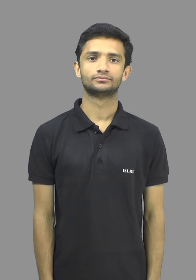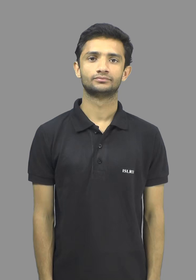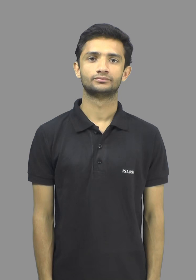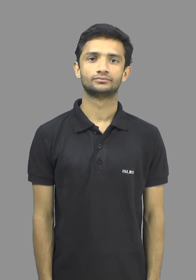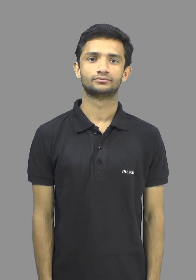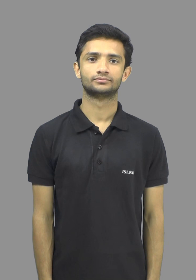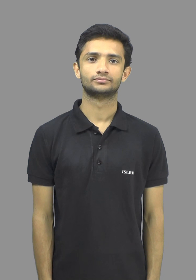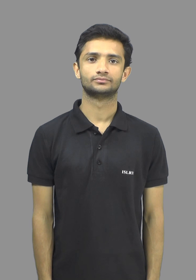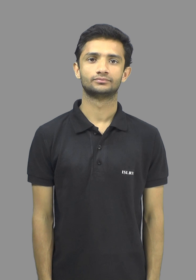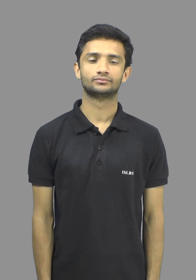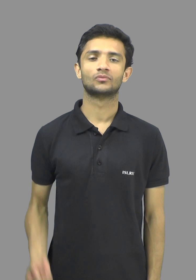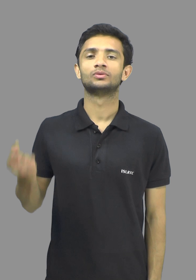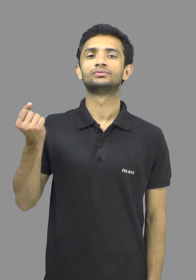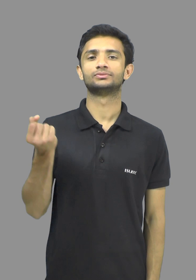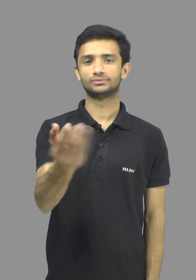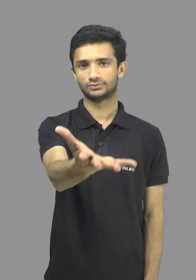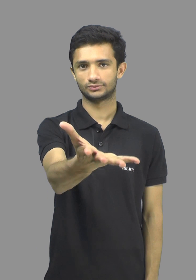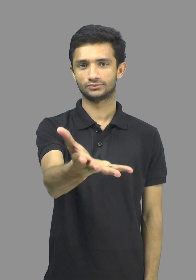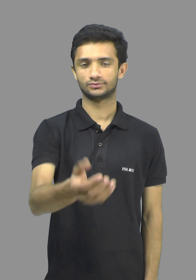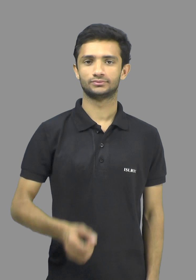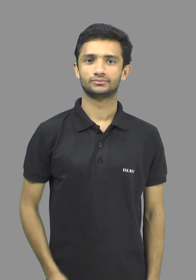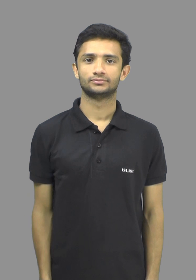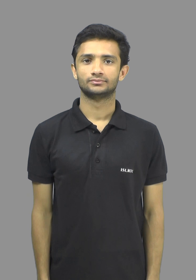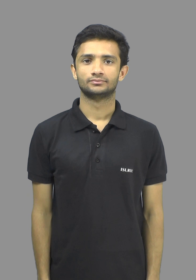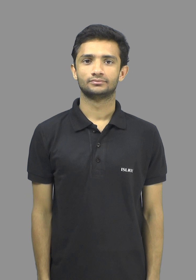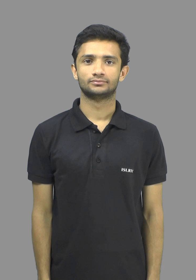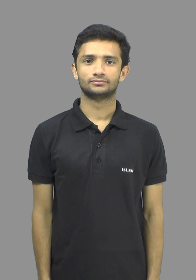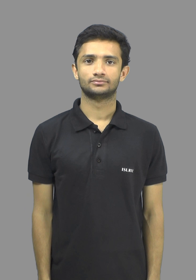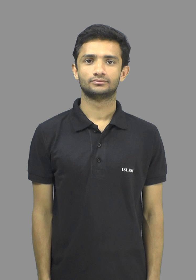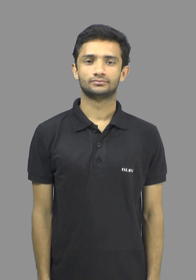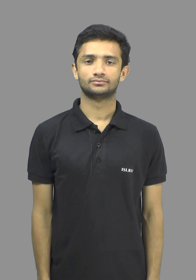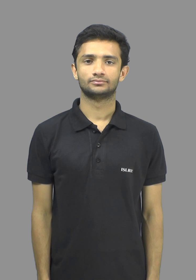Charity